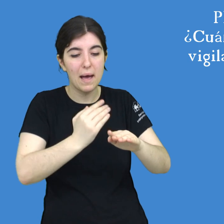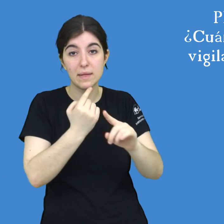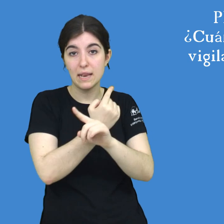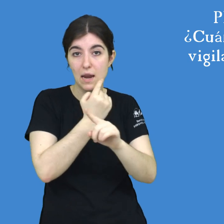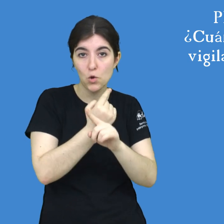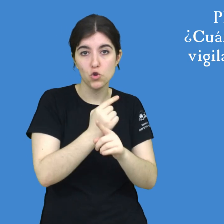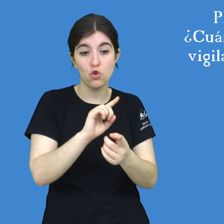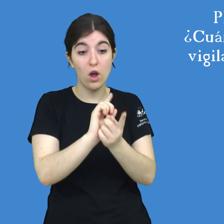nervioso